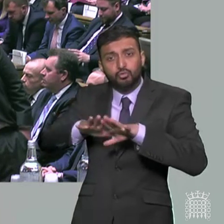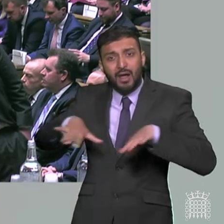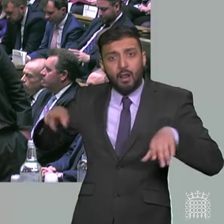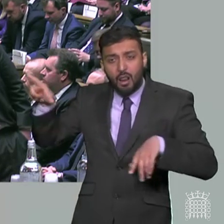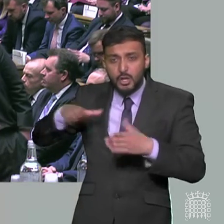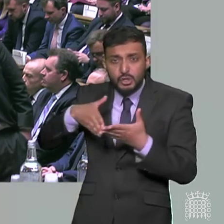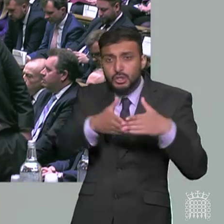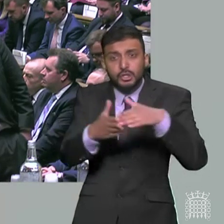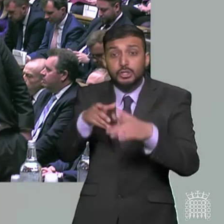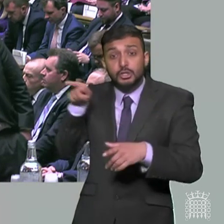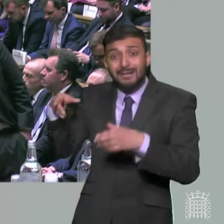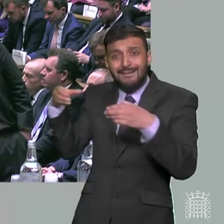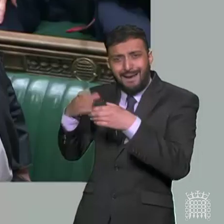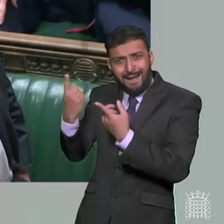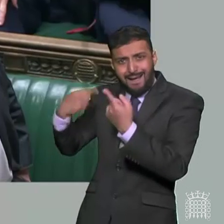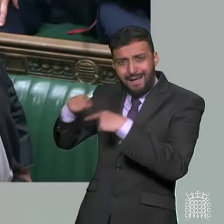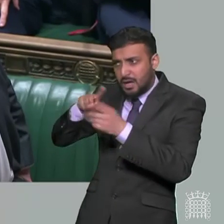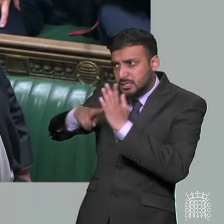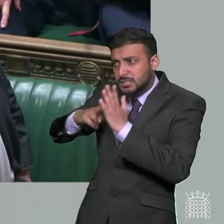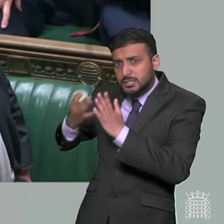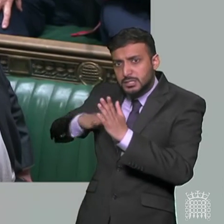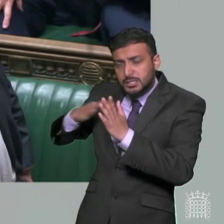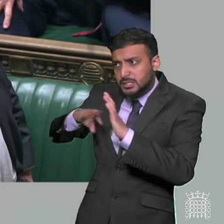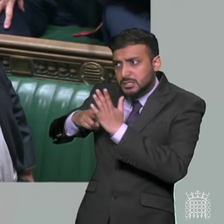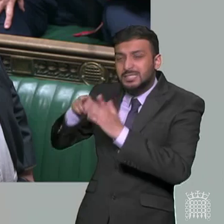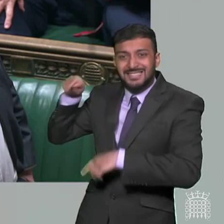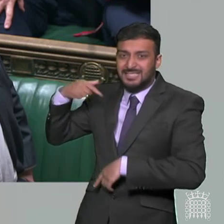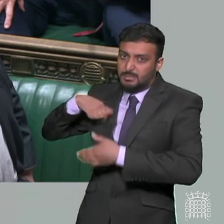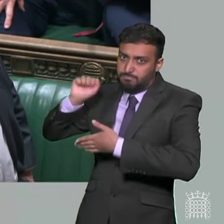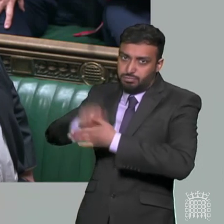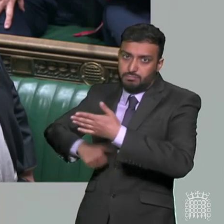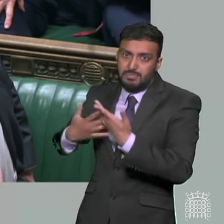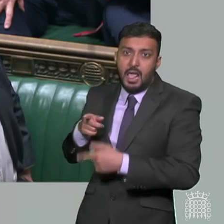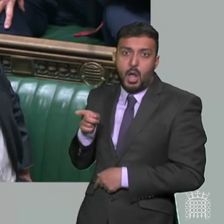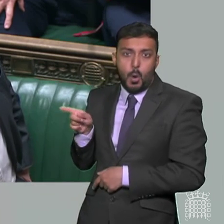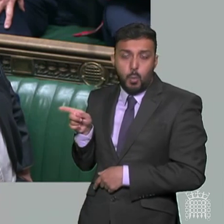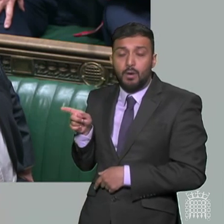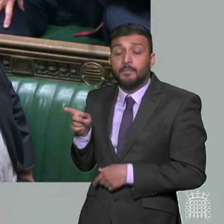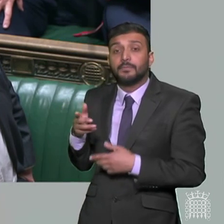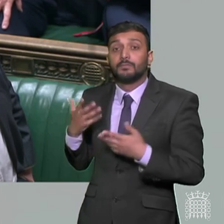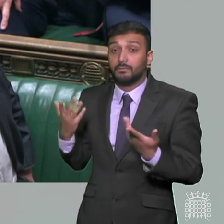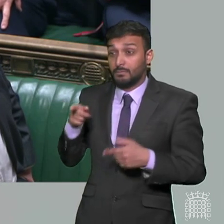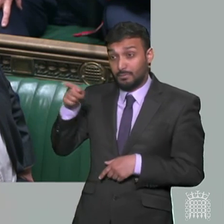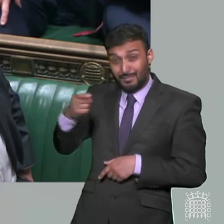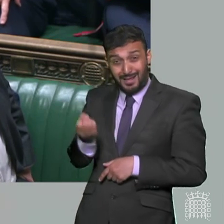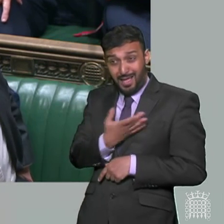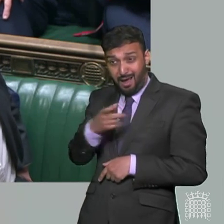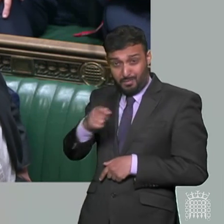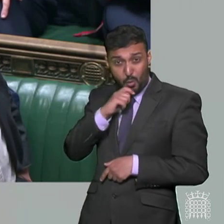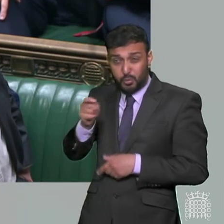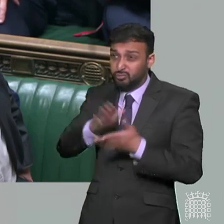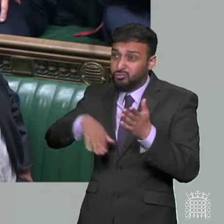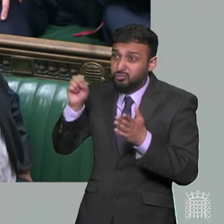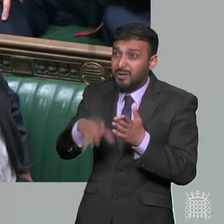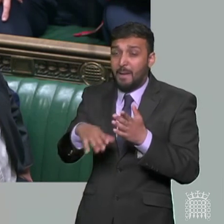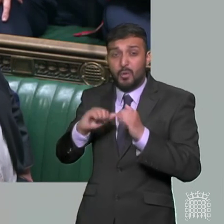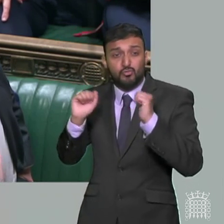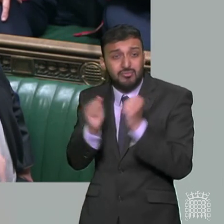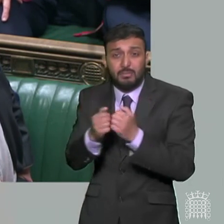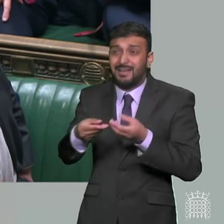We are cracking down on them and, as far as I know, the Labour party would scrap the economic and migration partnership with Rwanda.